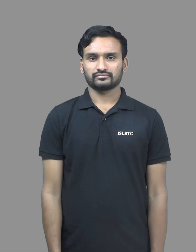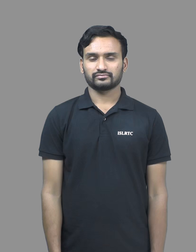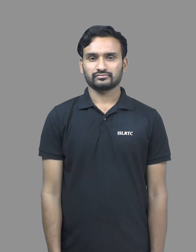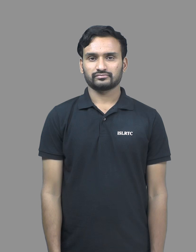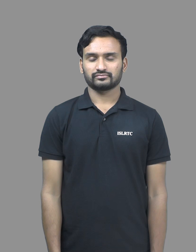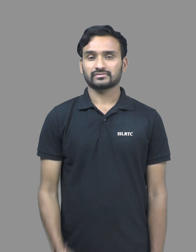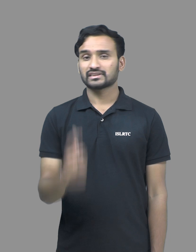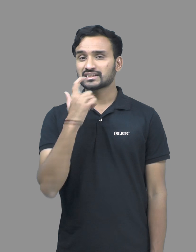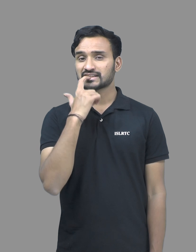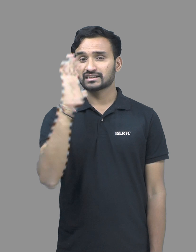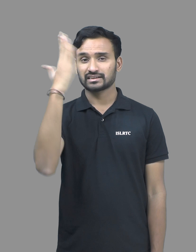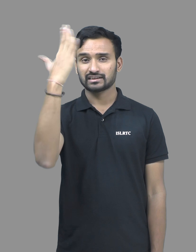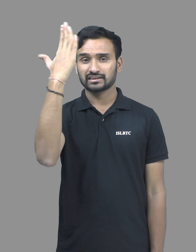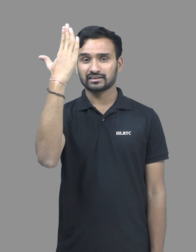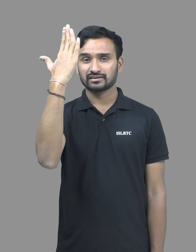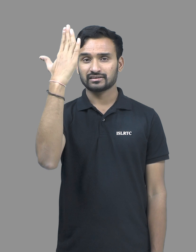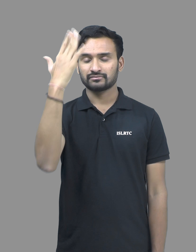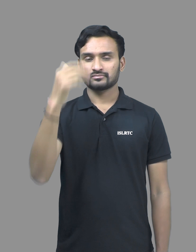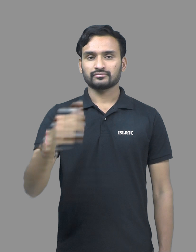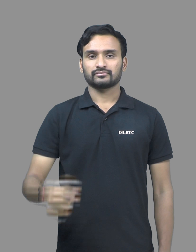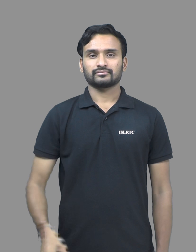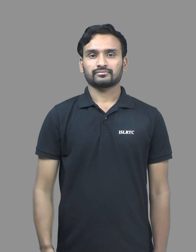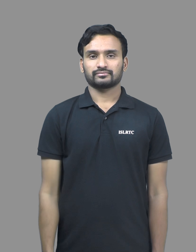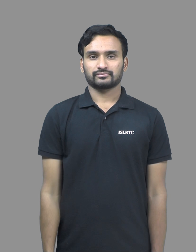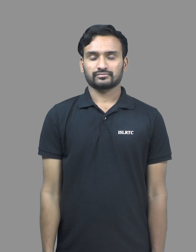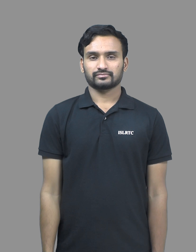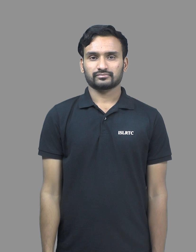Mirror